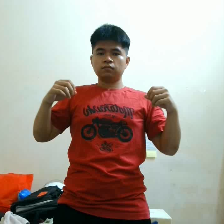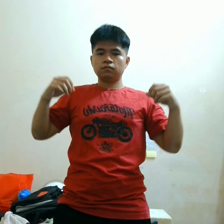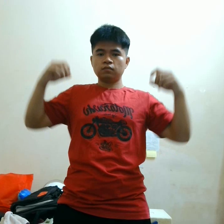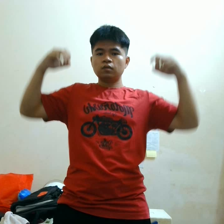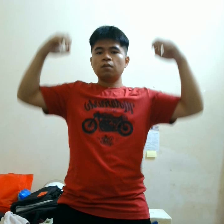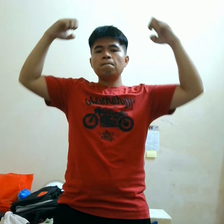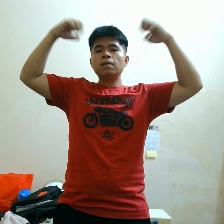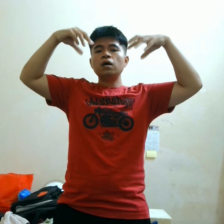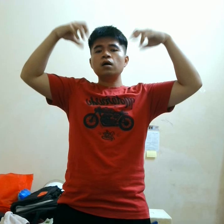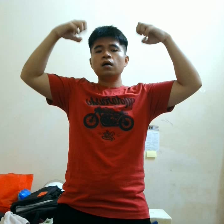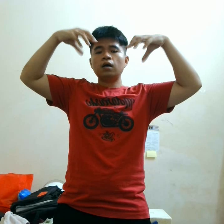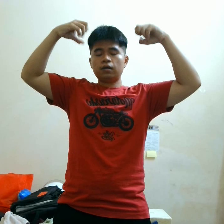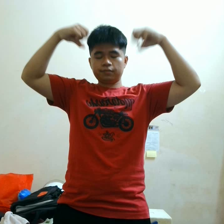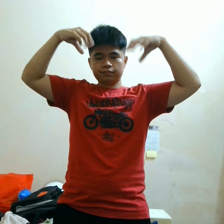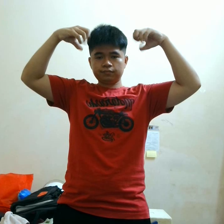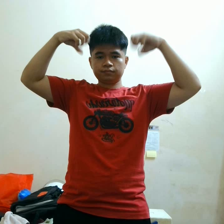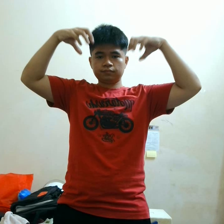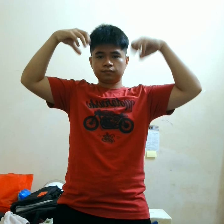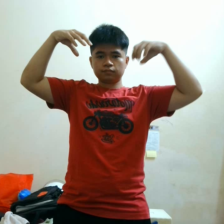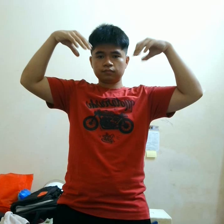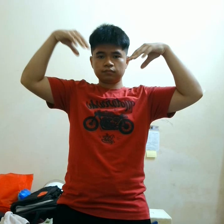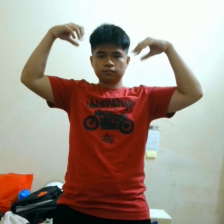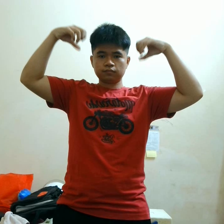mua